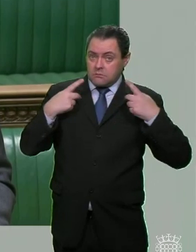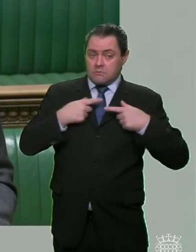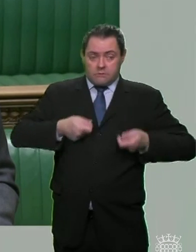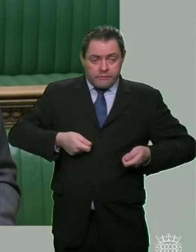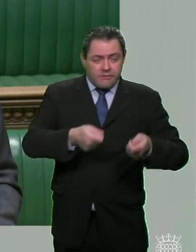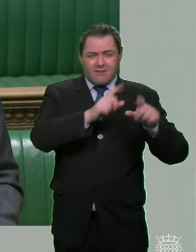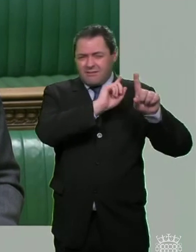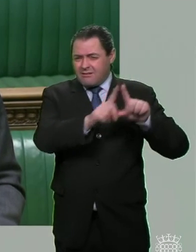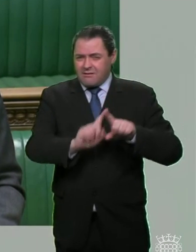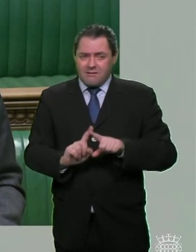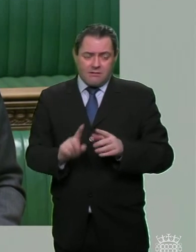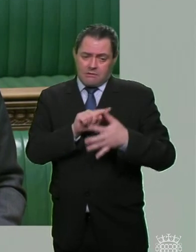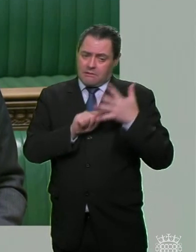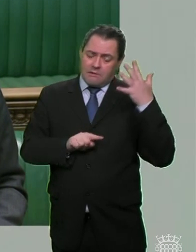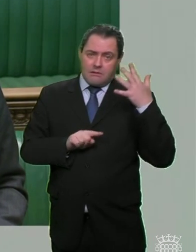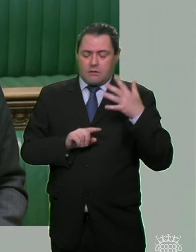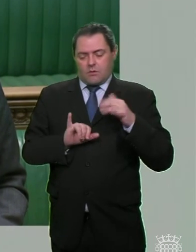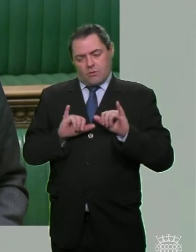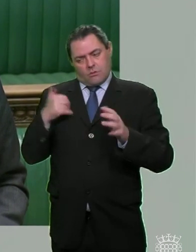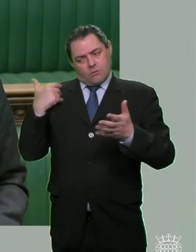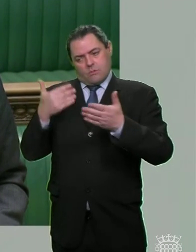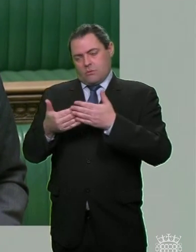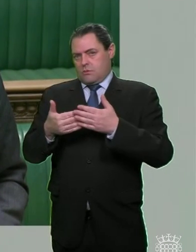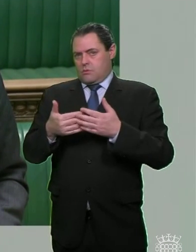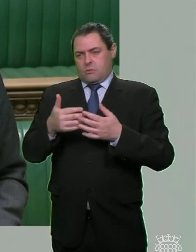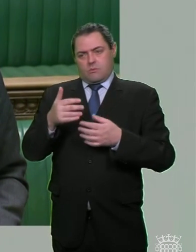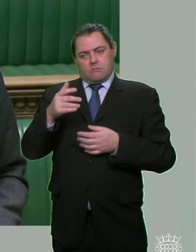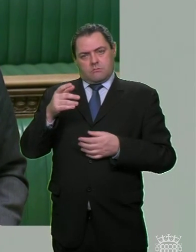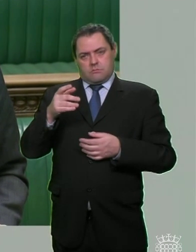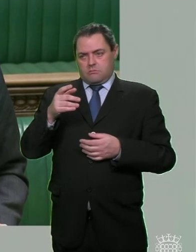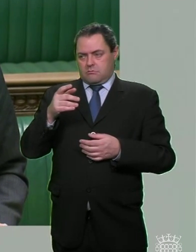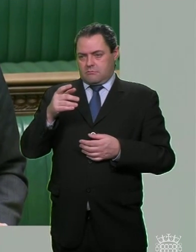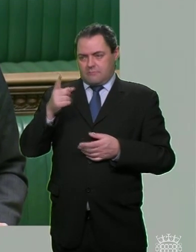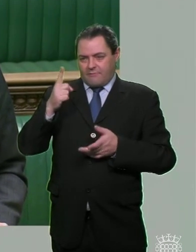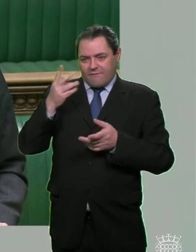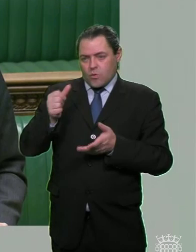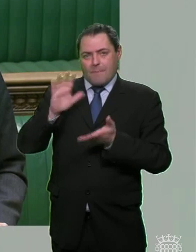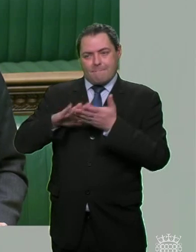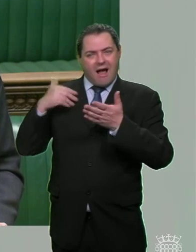It has been really gruelling the last few weeks and months.